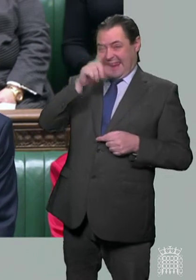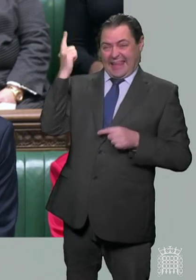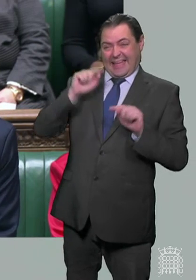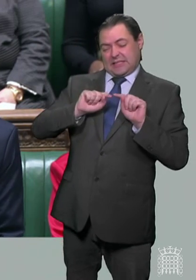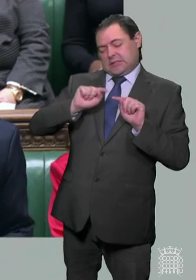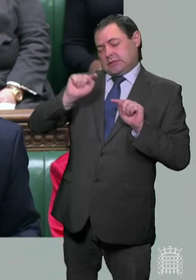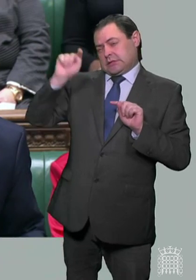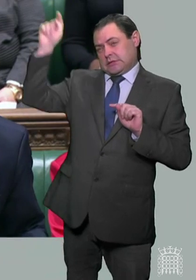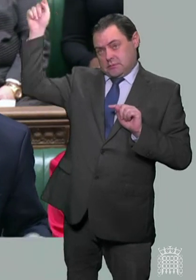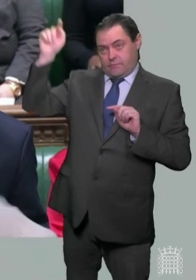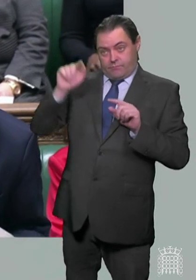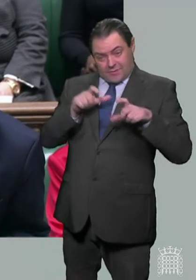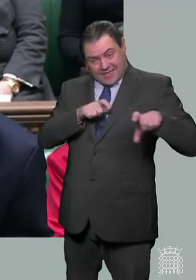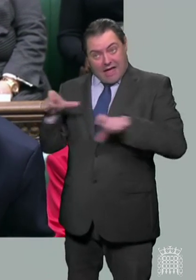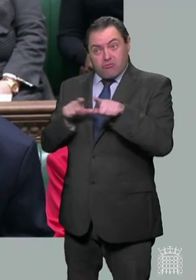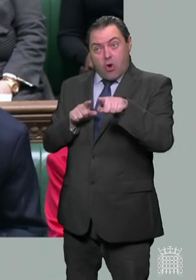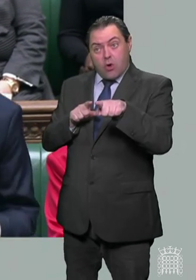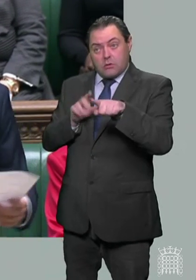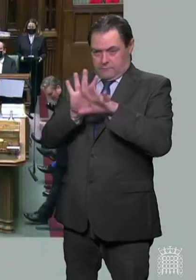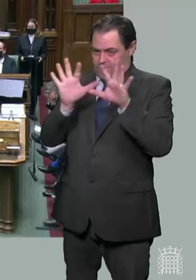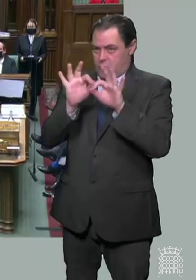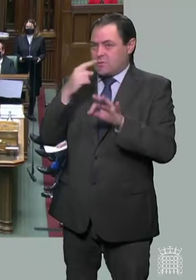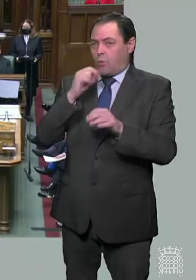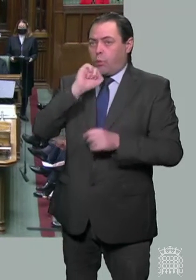Will the Prime Minister confirm that he stands by that promise?